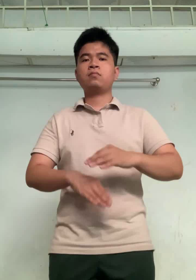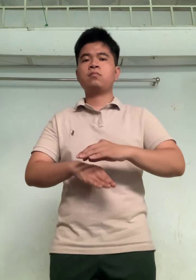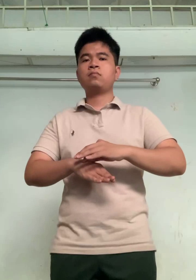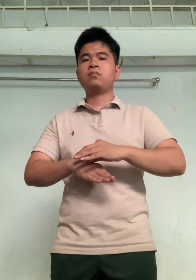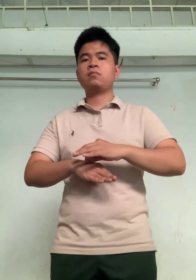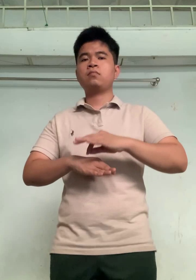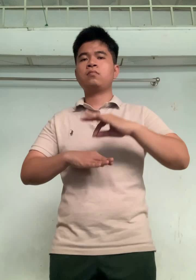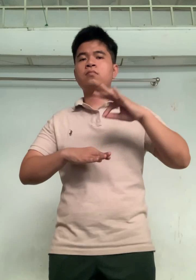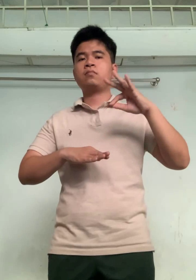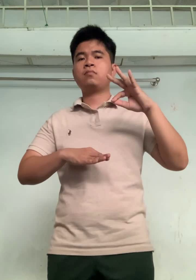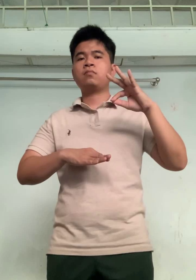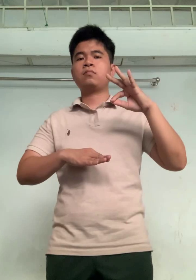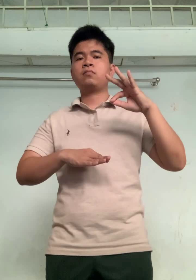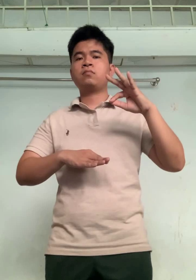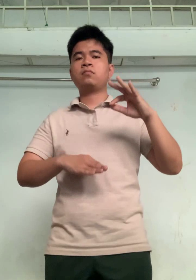tuan